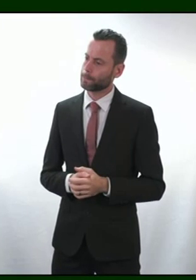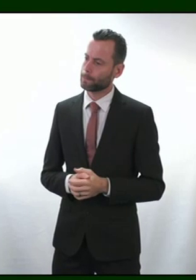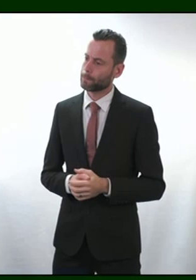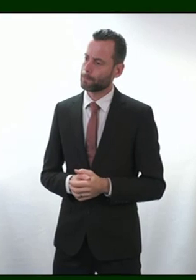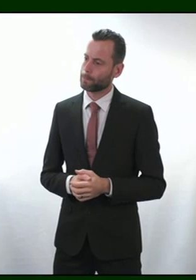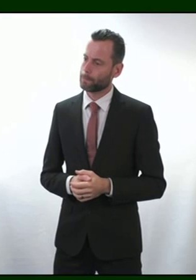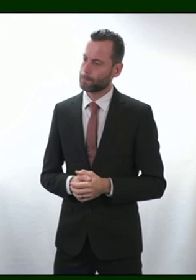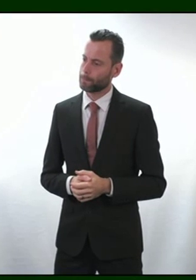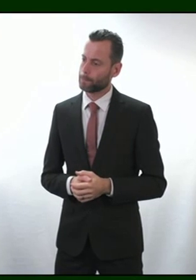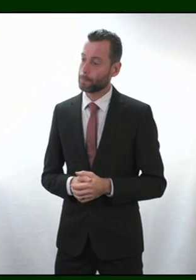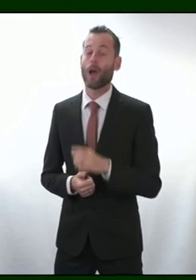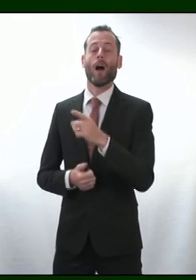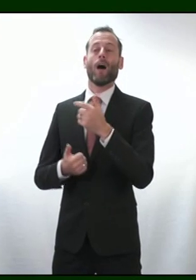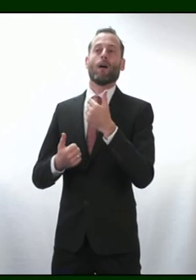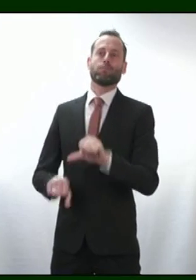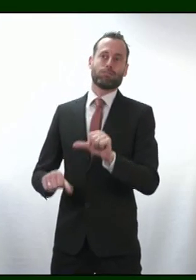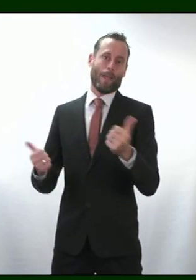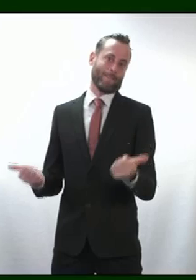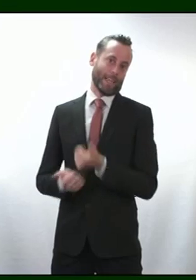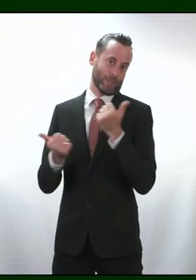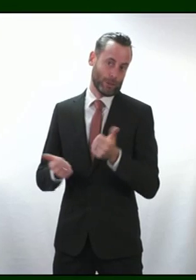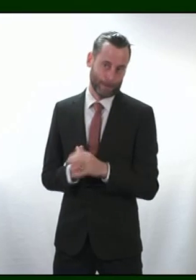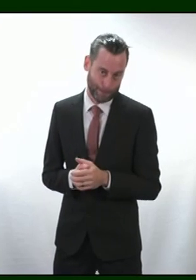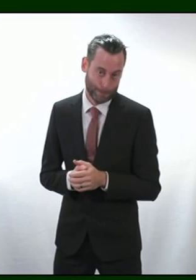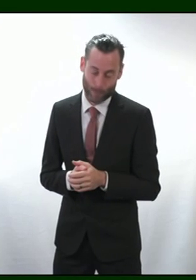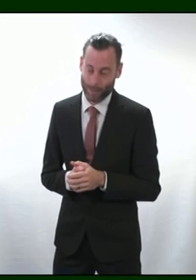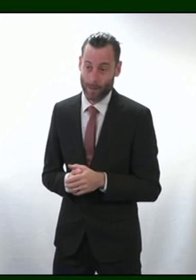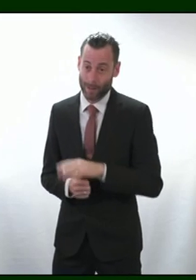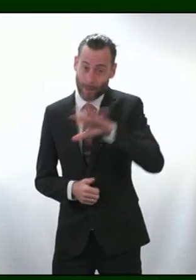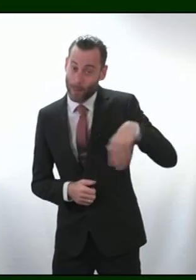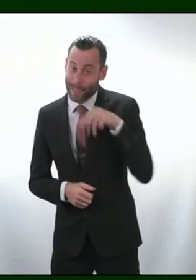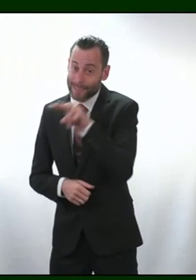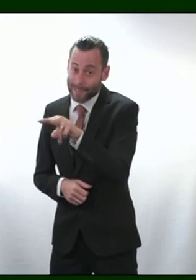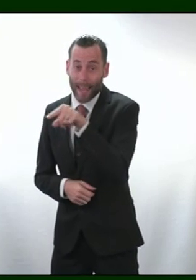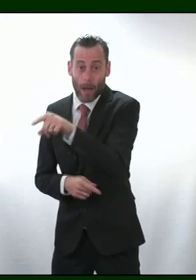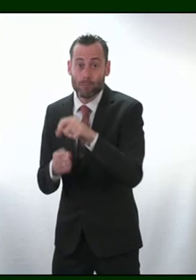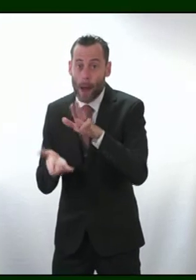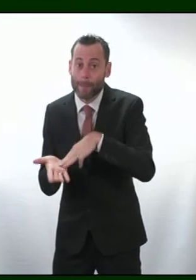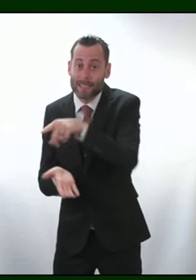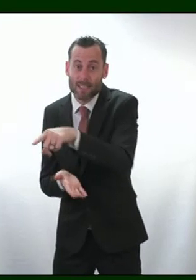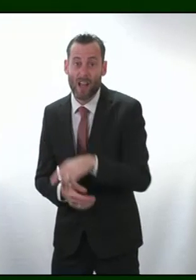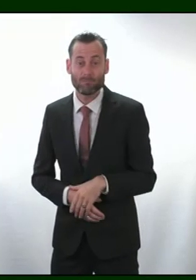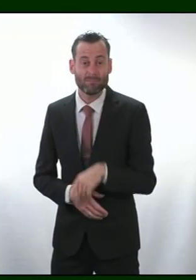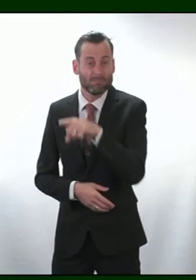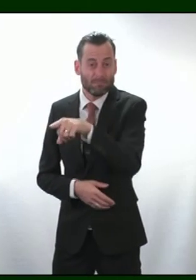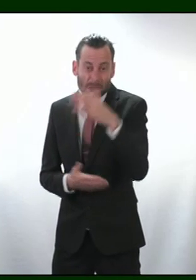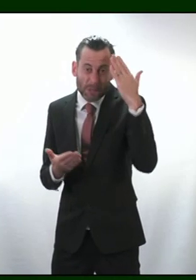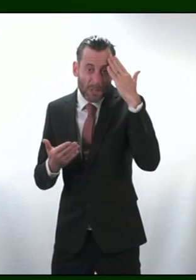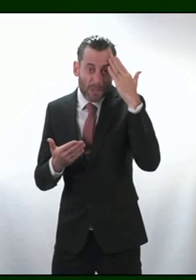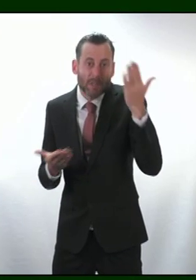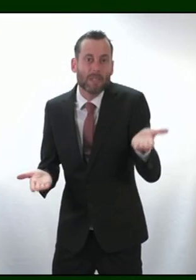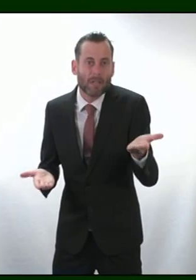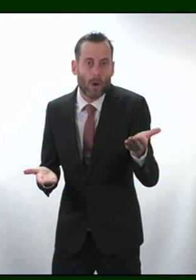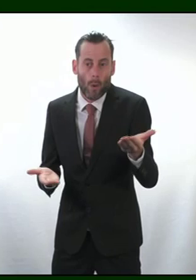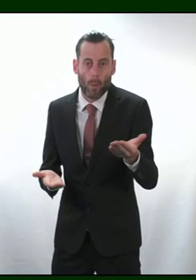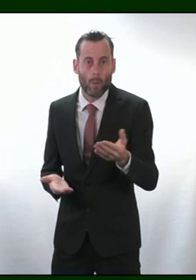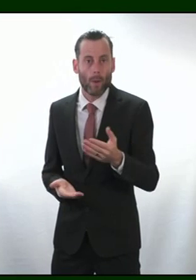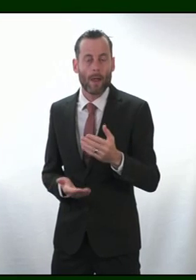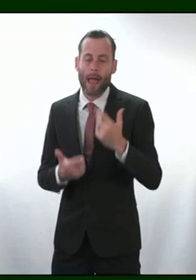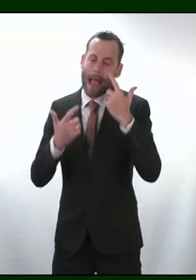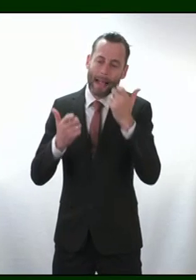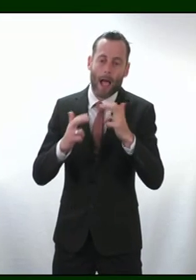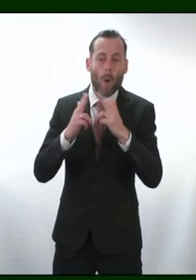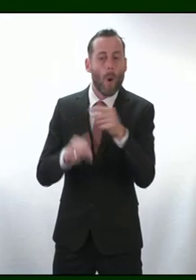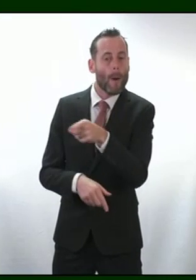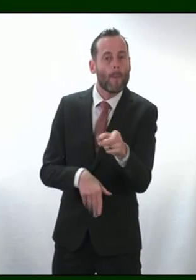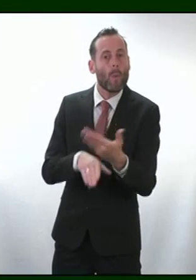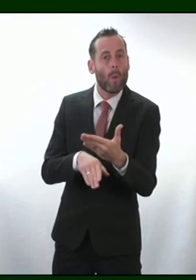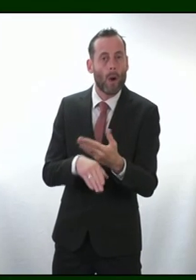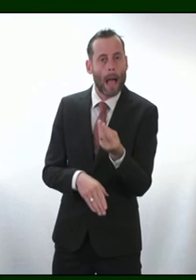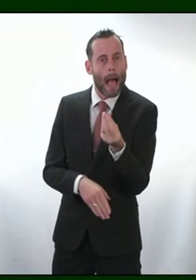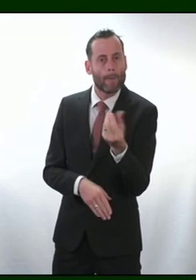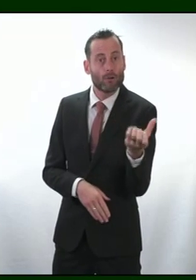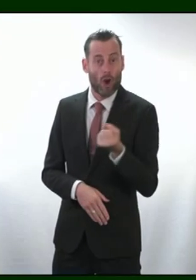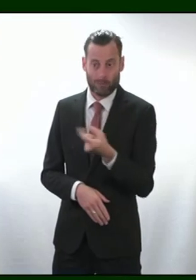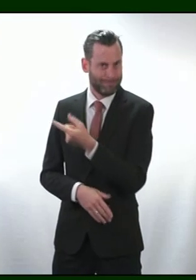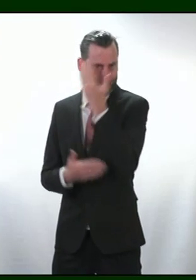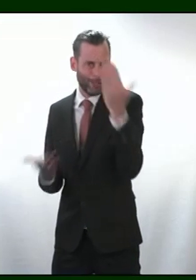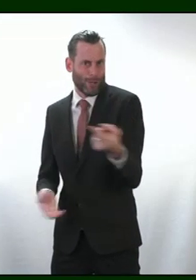Ah, he’s finished. The whole country will have seen that the Prime Minister does not know how much a care worker earns—that was my question.